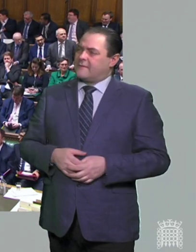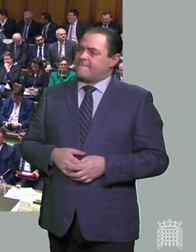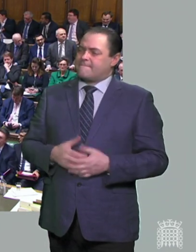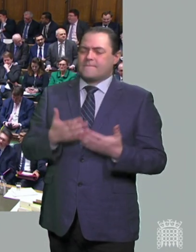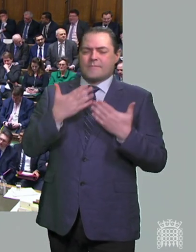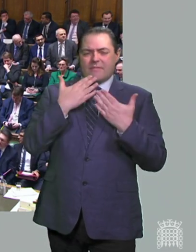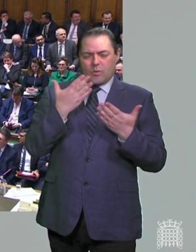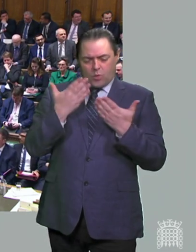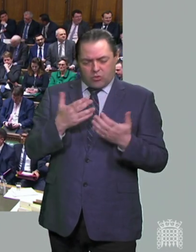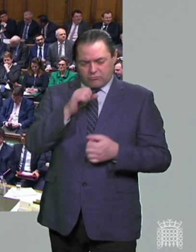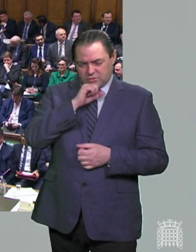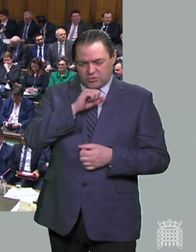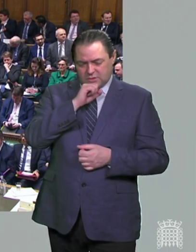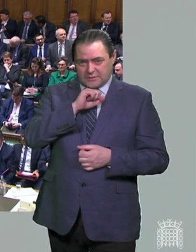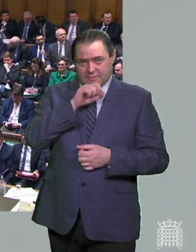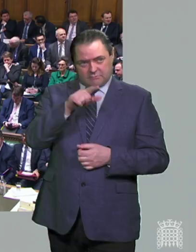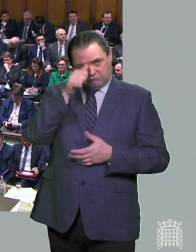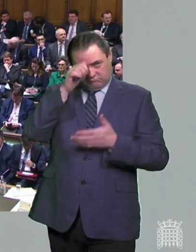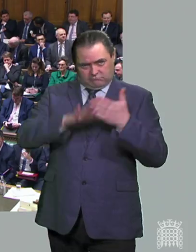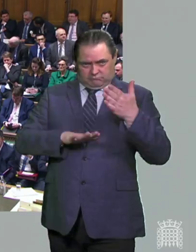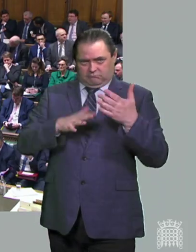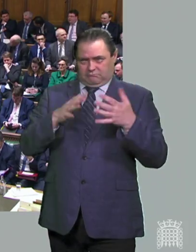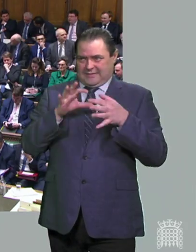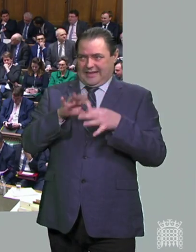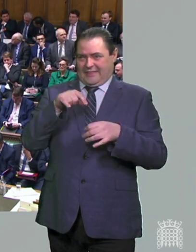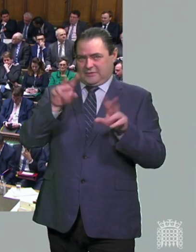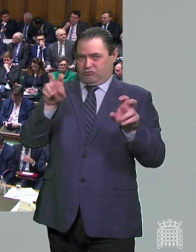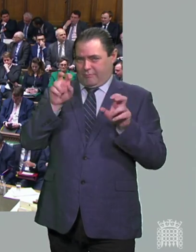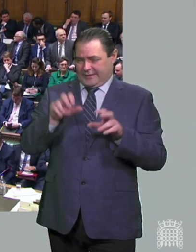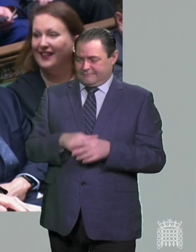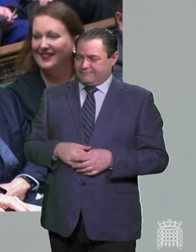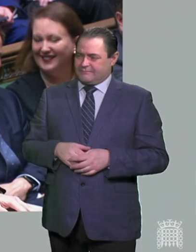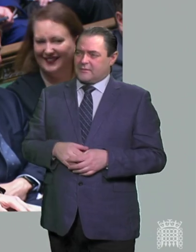My honourable Friend knows a great deal about this subject.